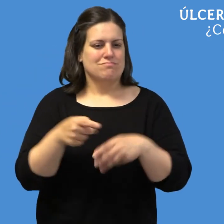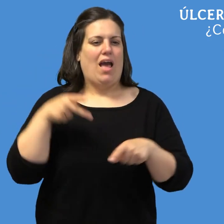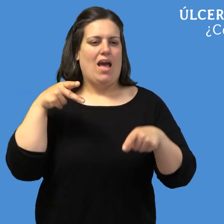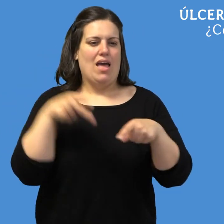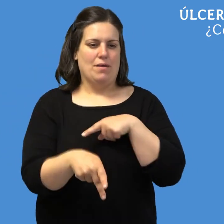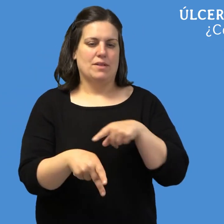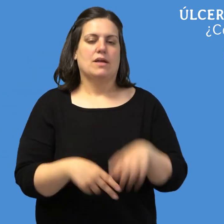evitar